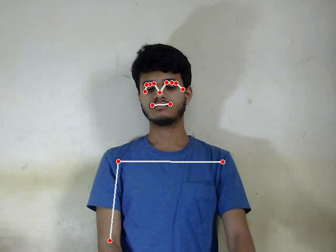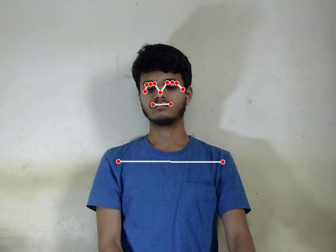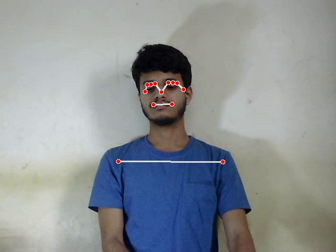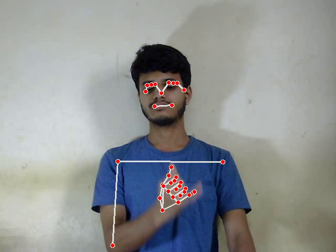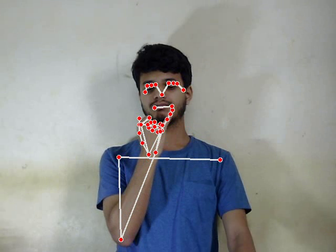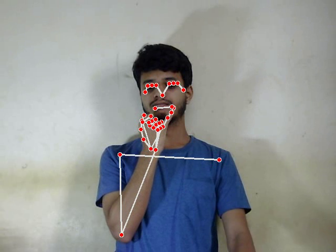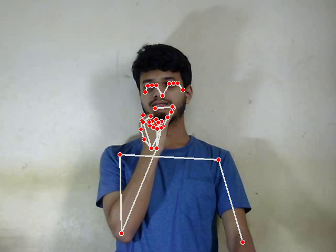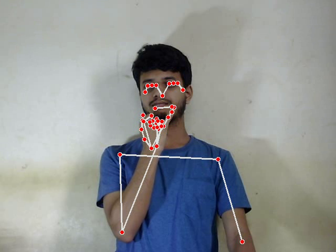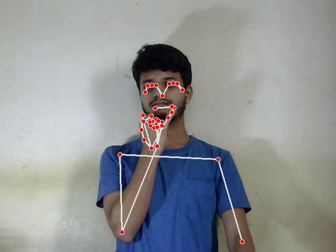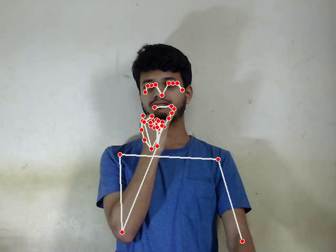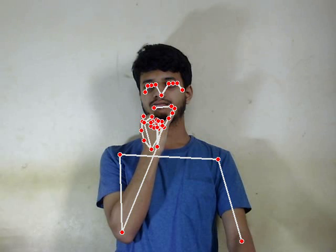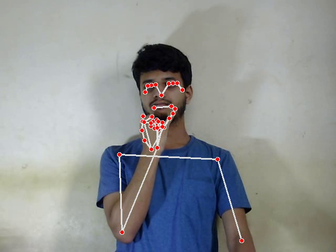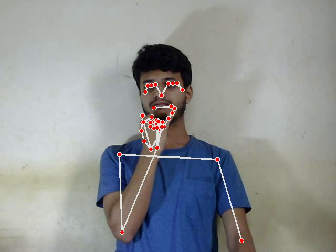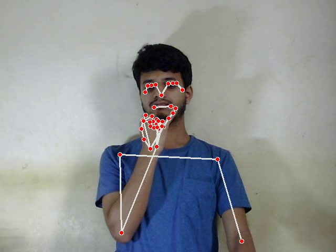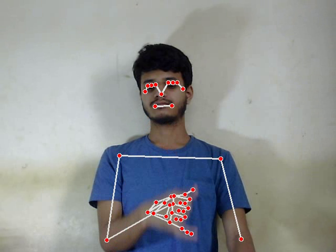wrong